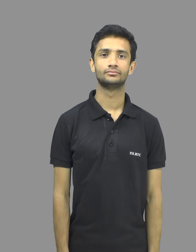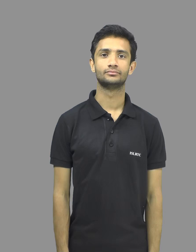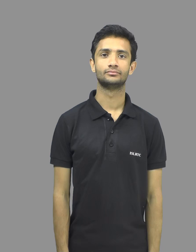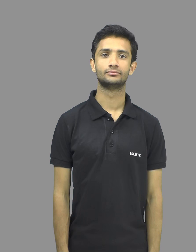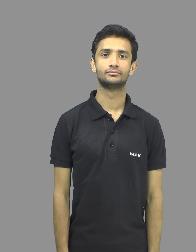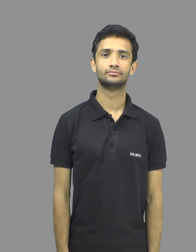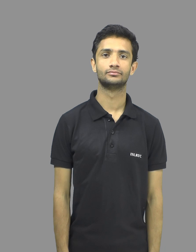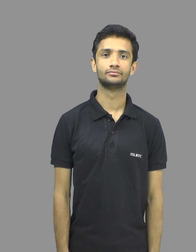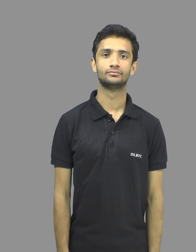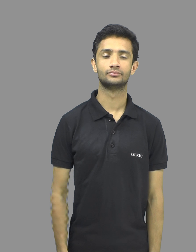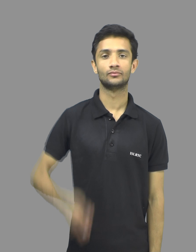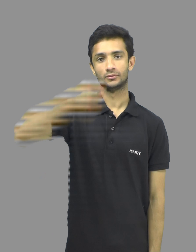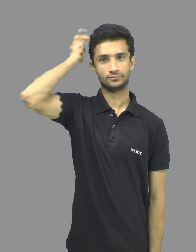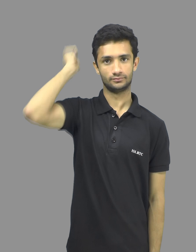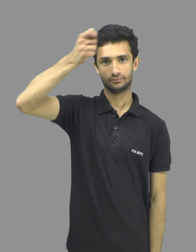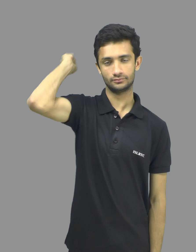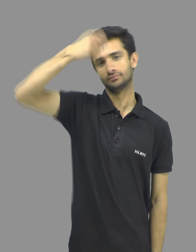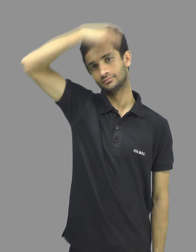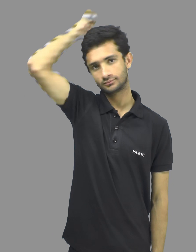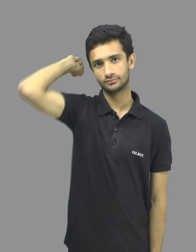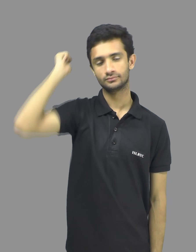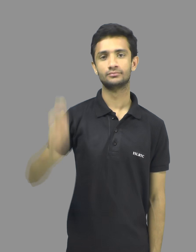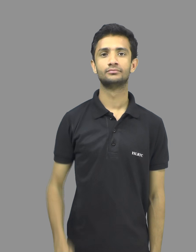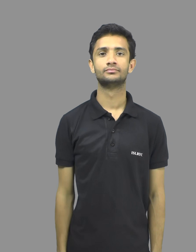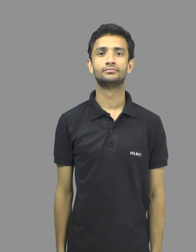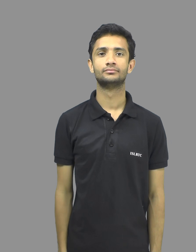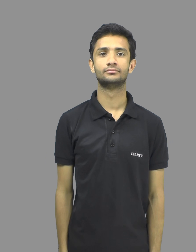Comb